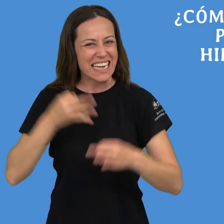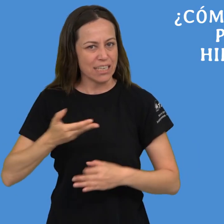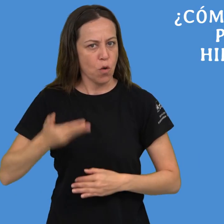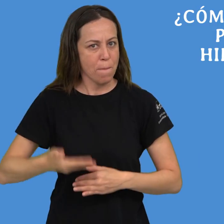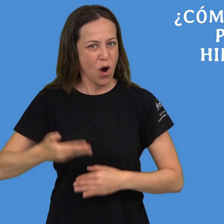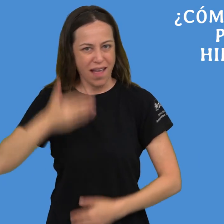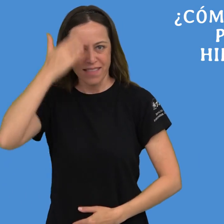importar